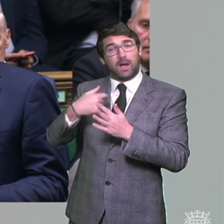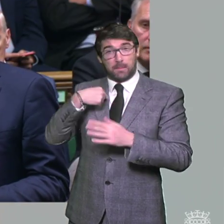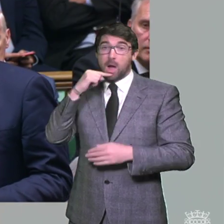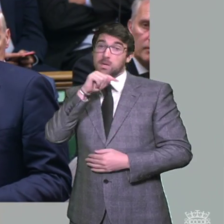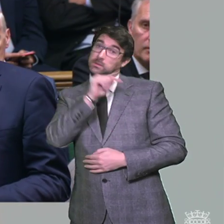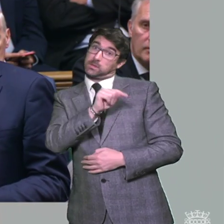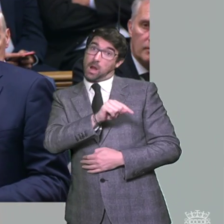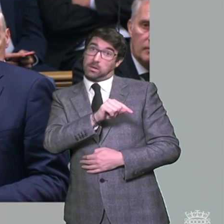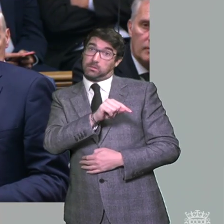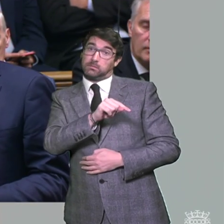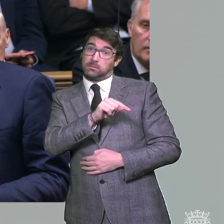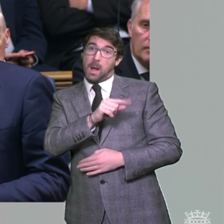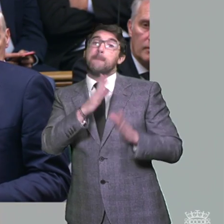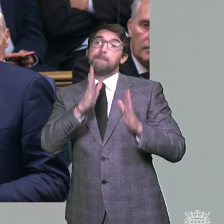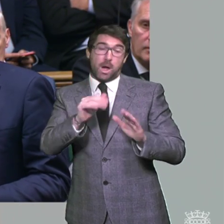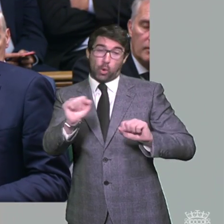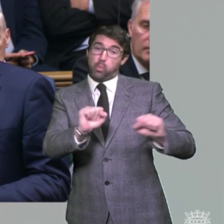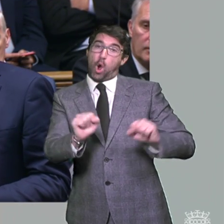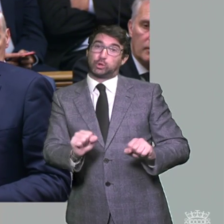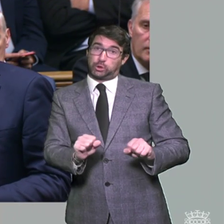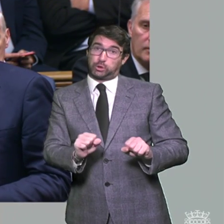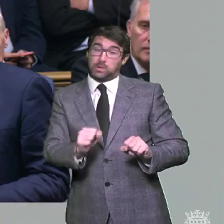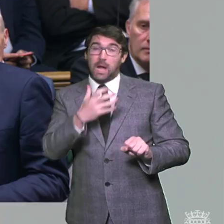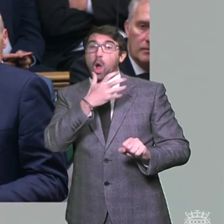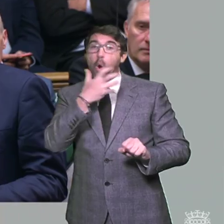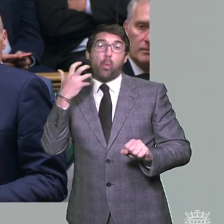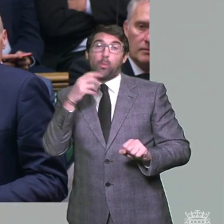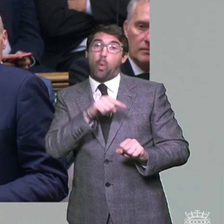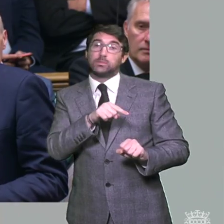So how do we pay for the gas to heat the water if we are currently at max budget?”